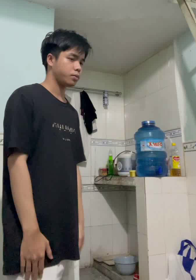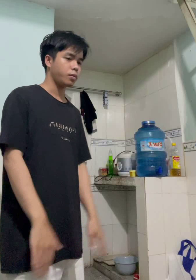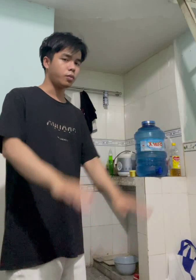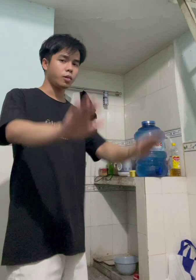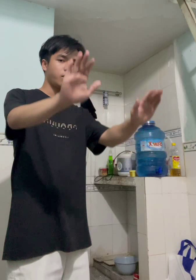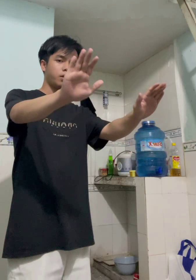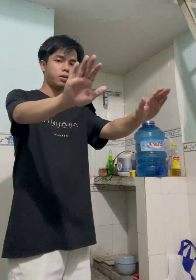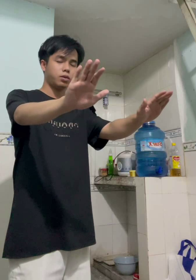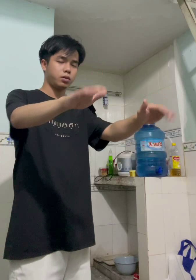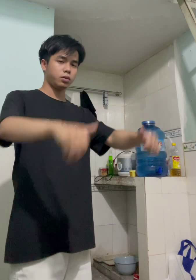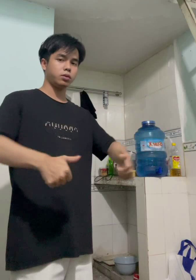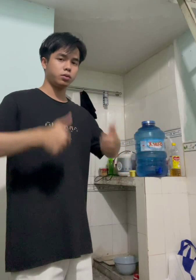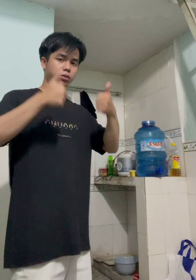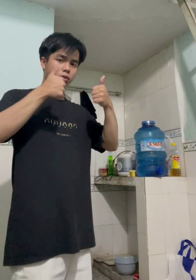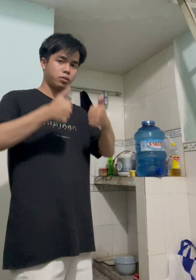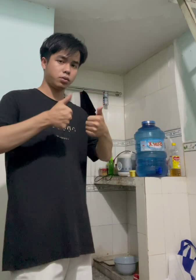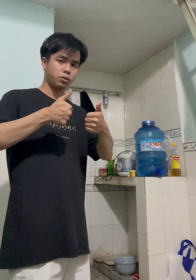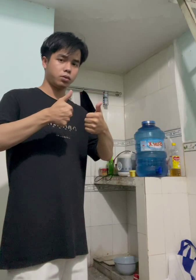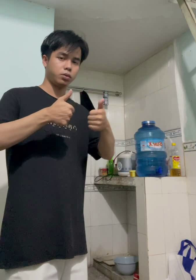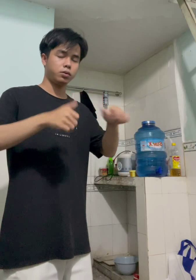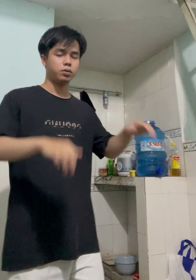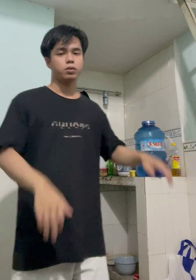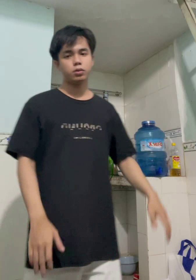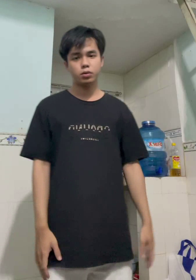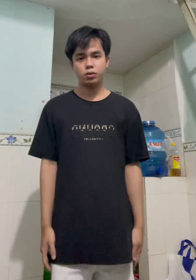tuyet voi